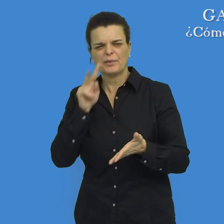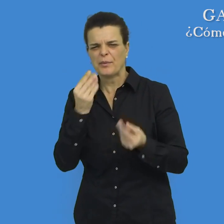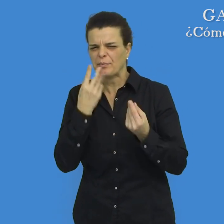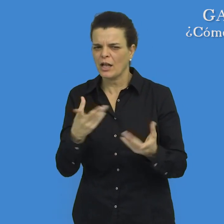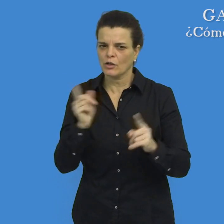bien